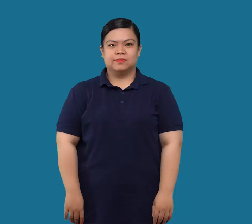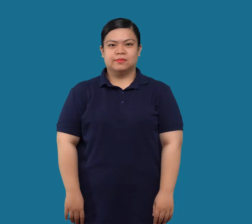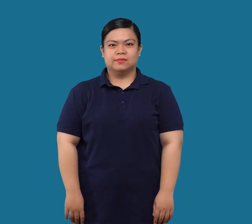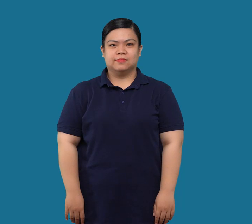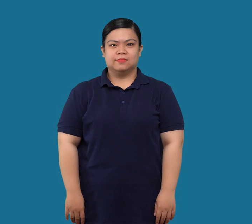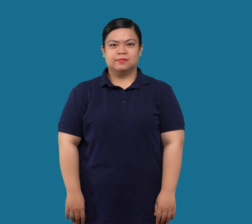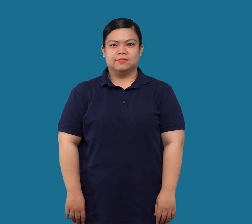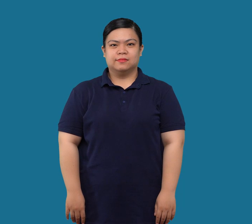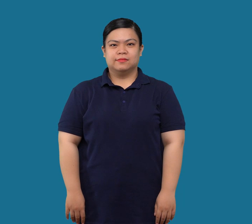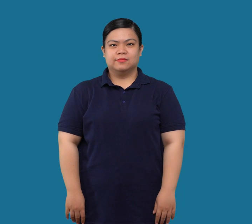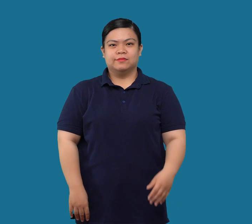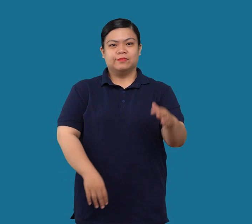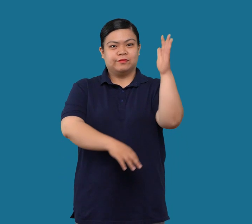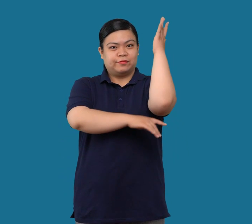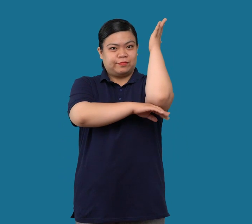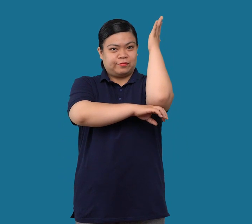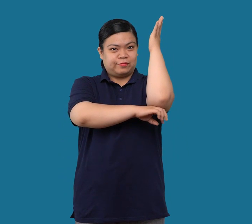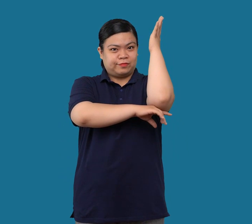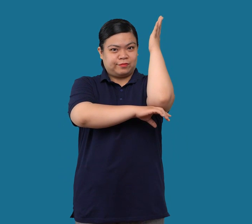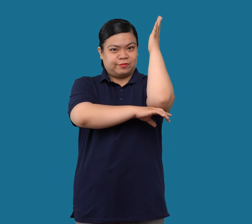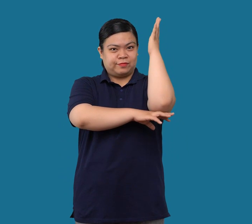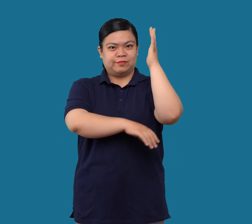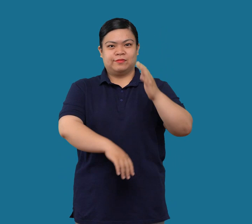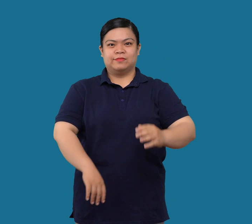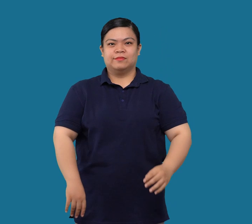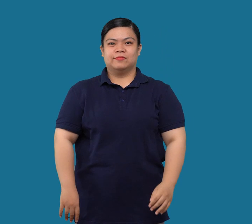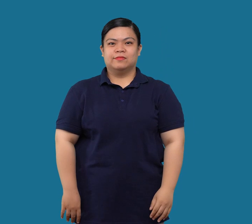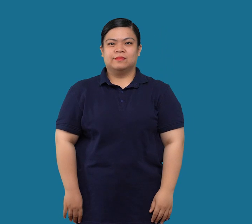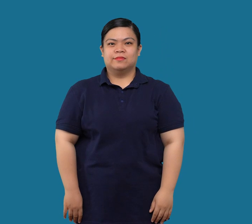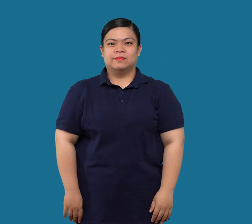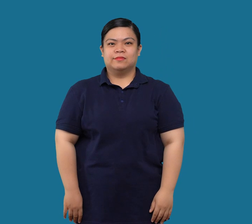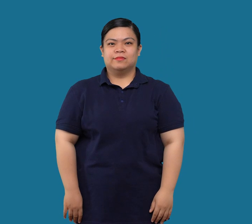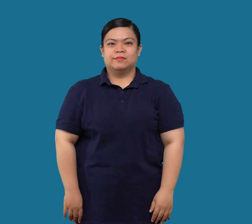rễ cây